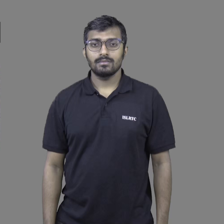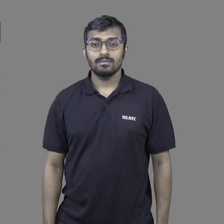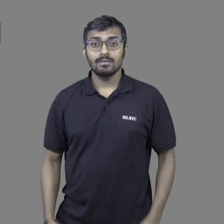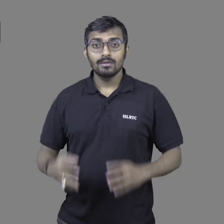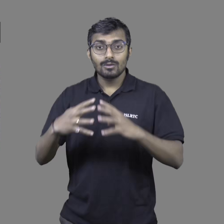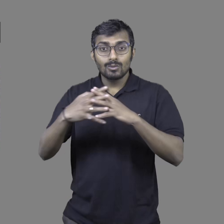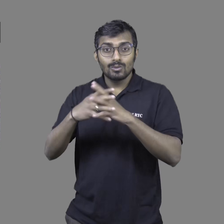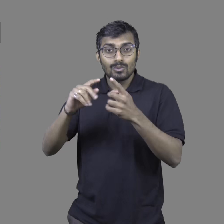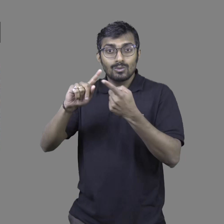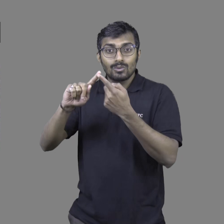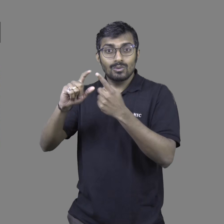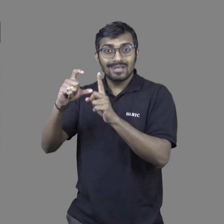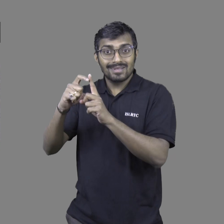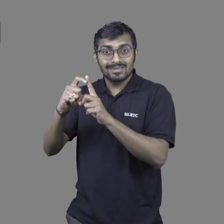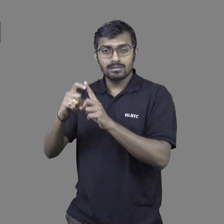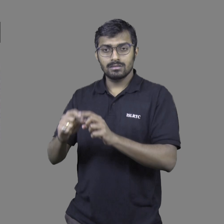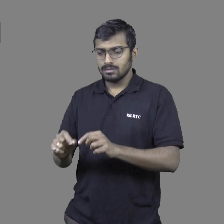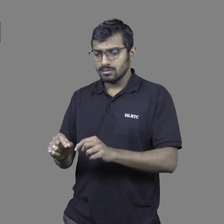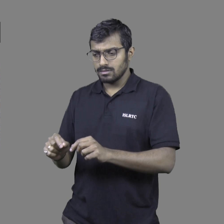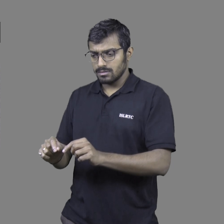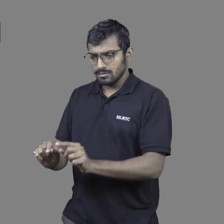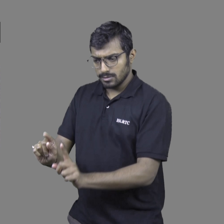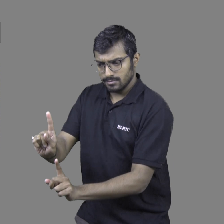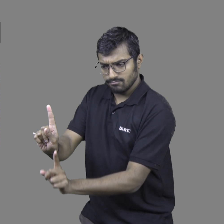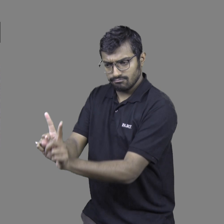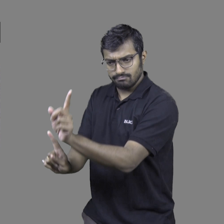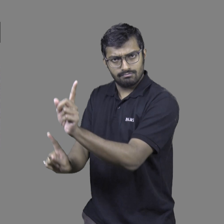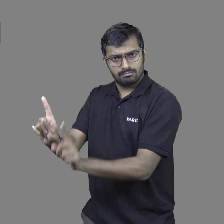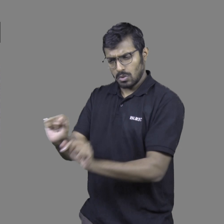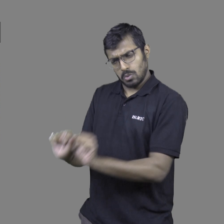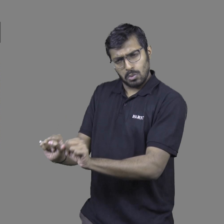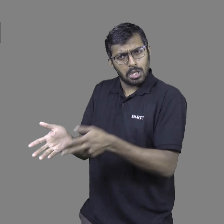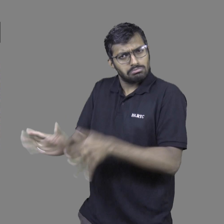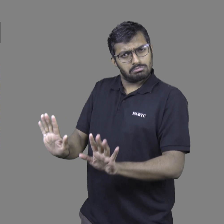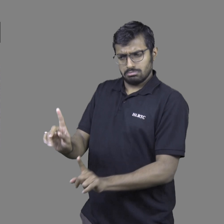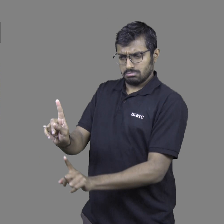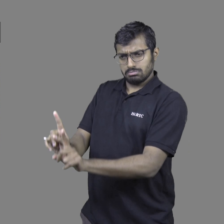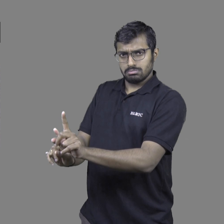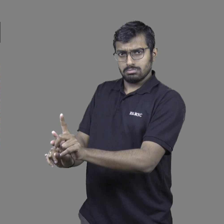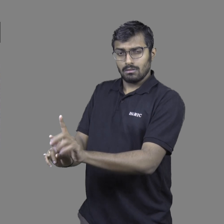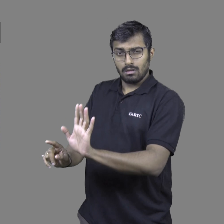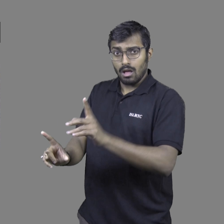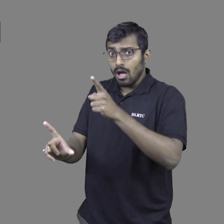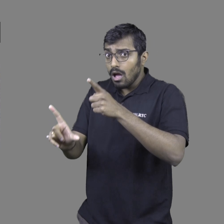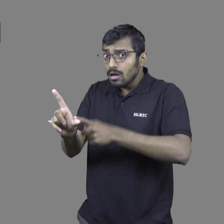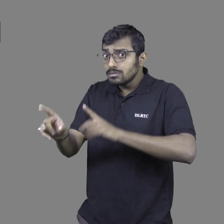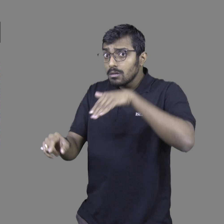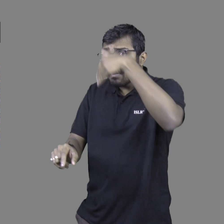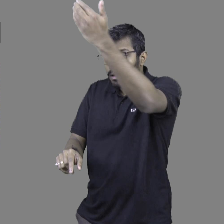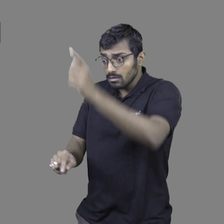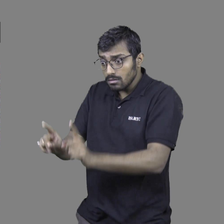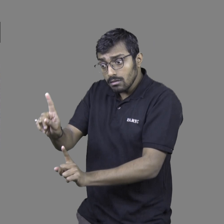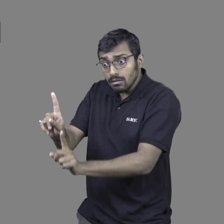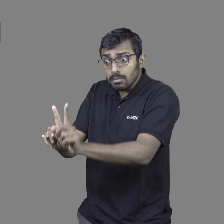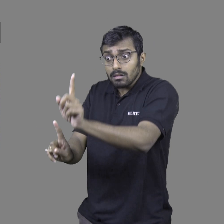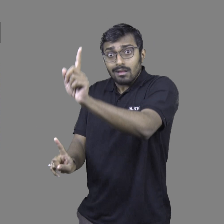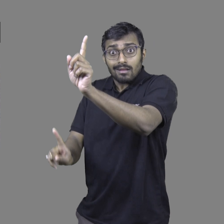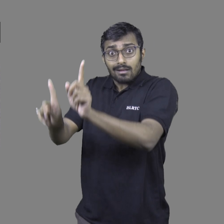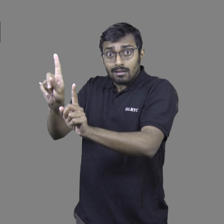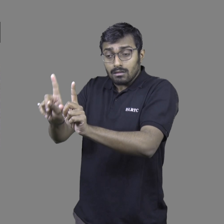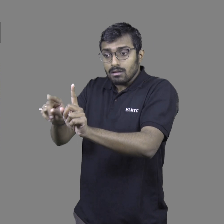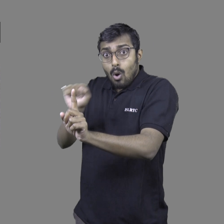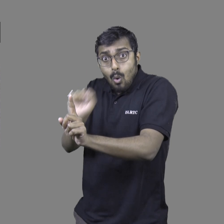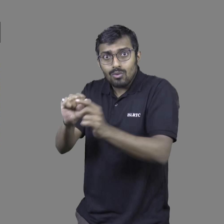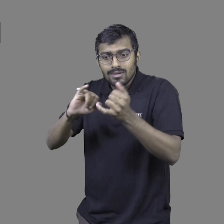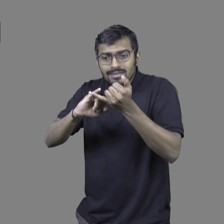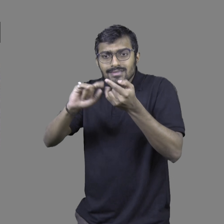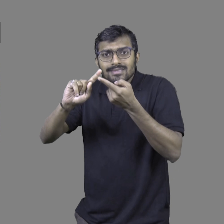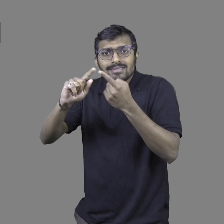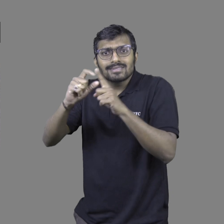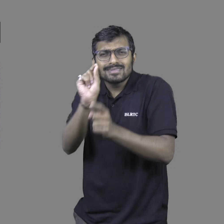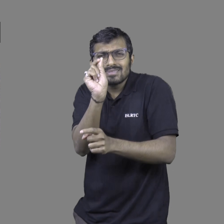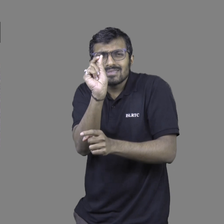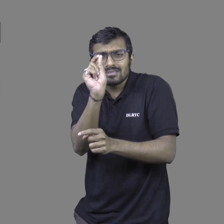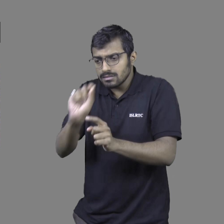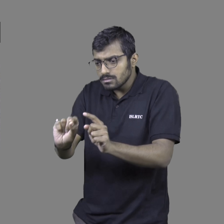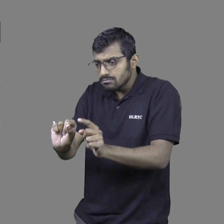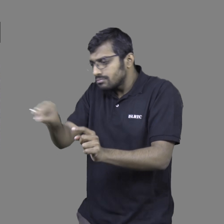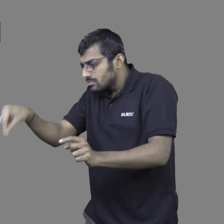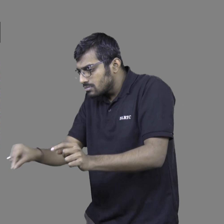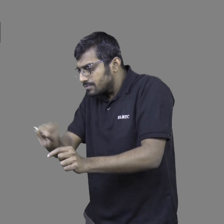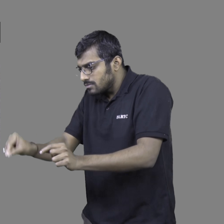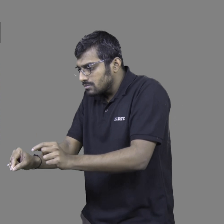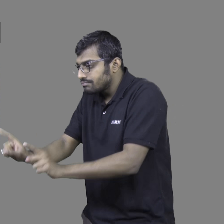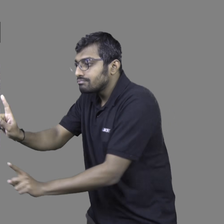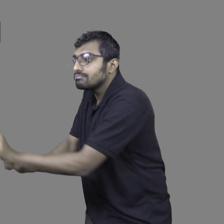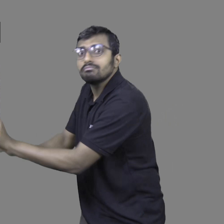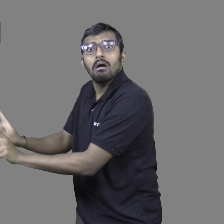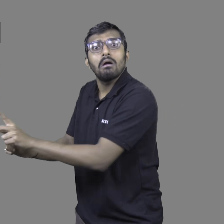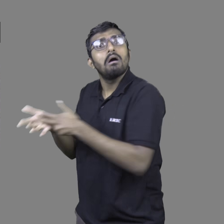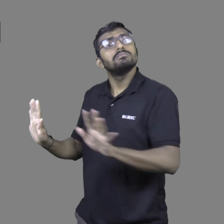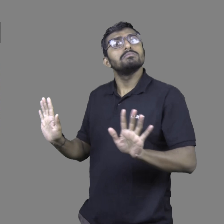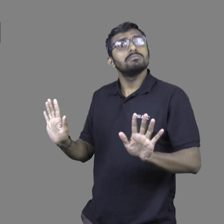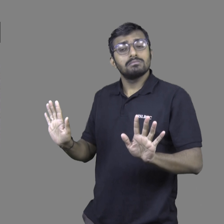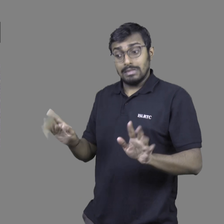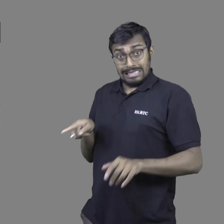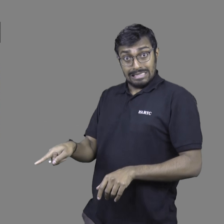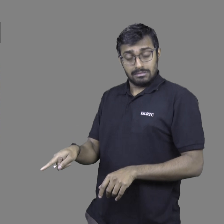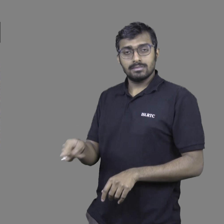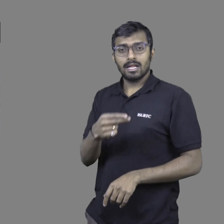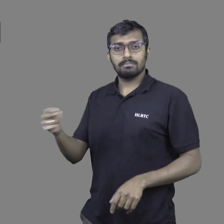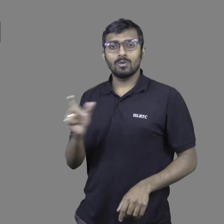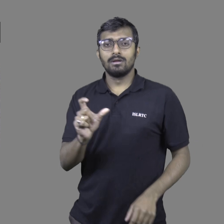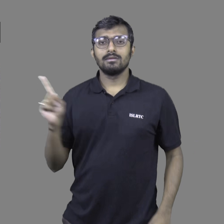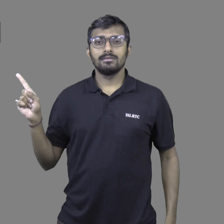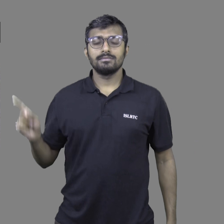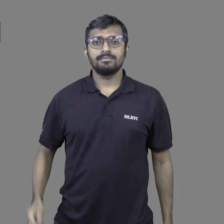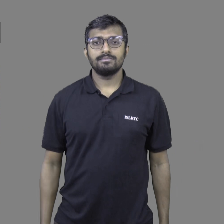Biennial Weeds